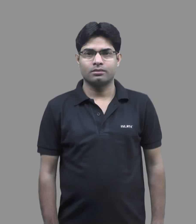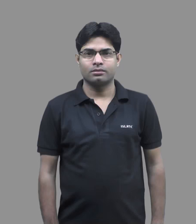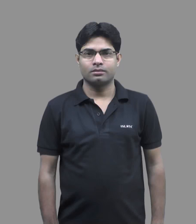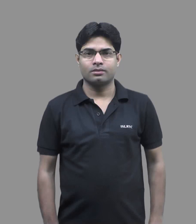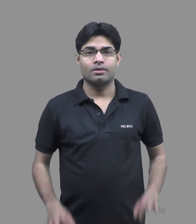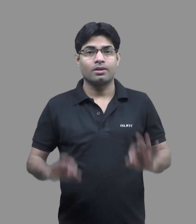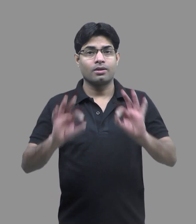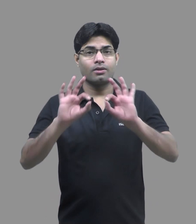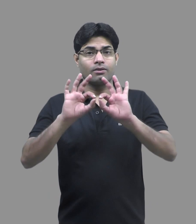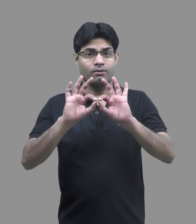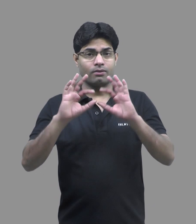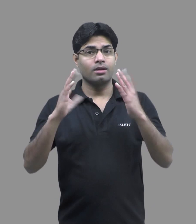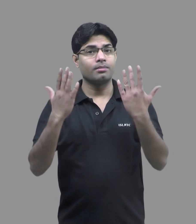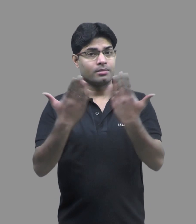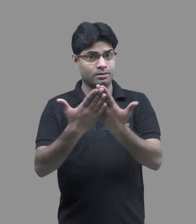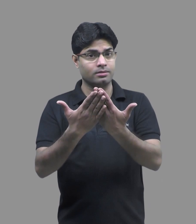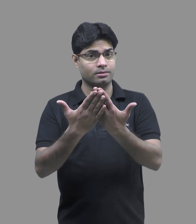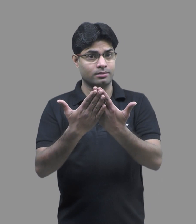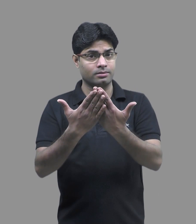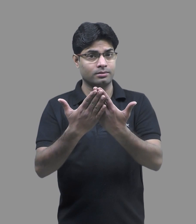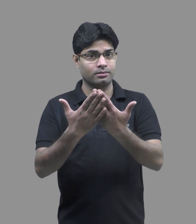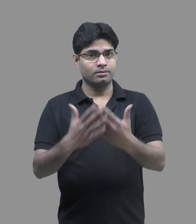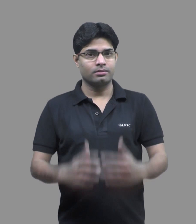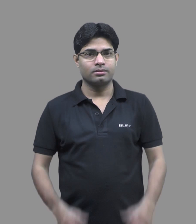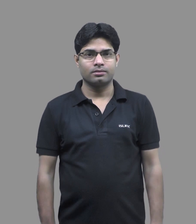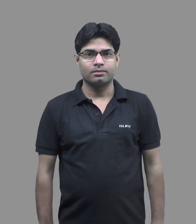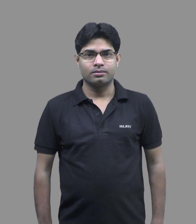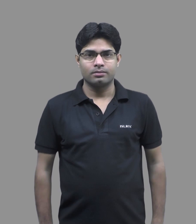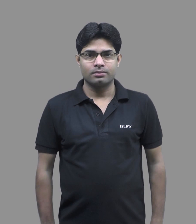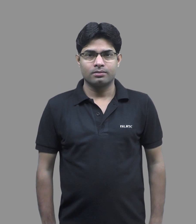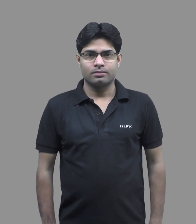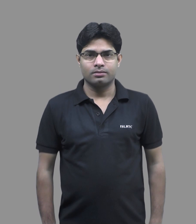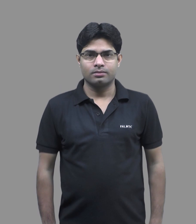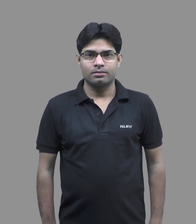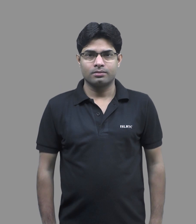Family